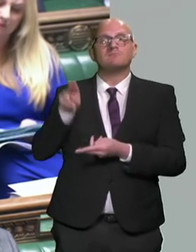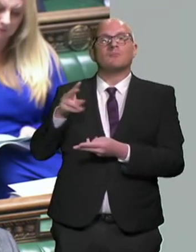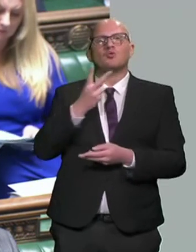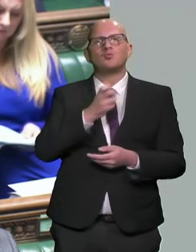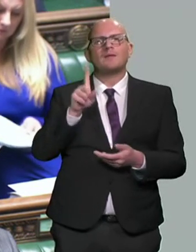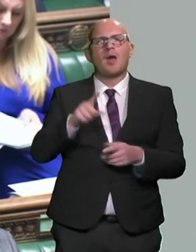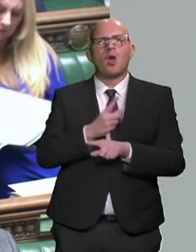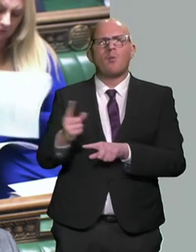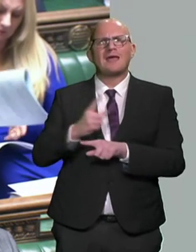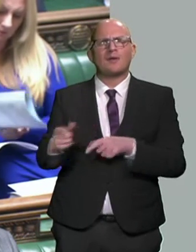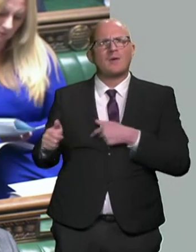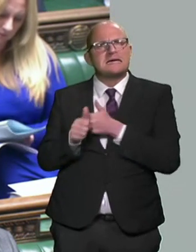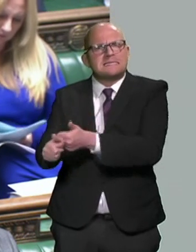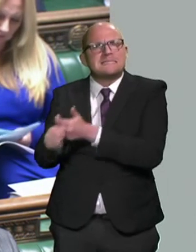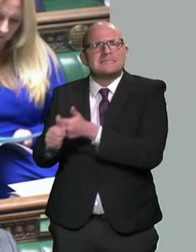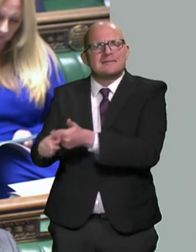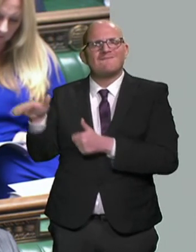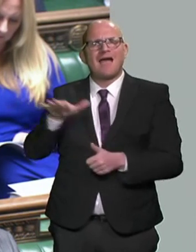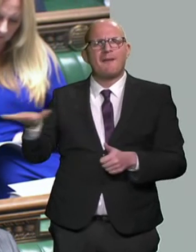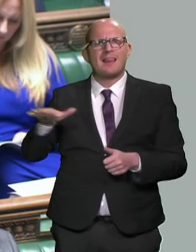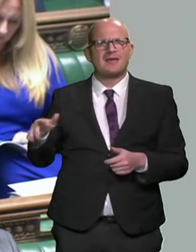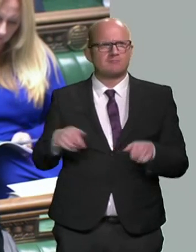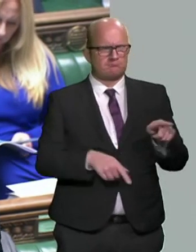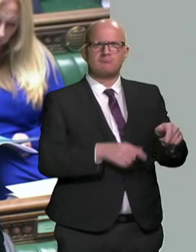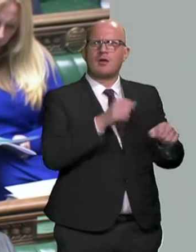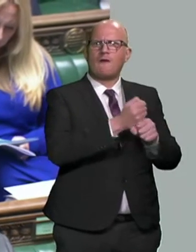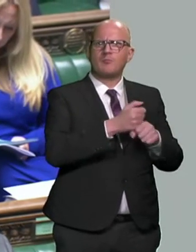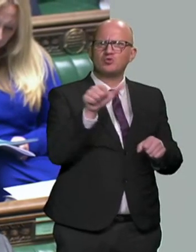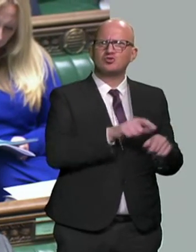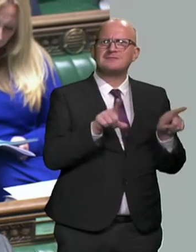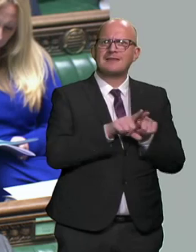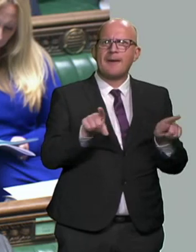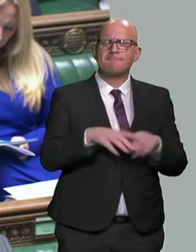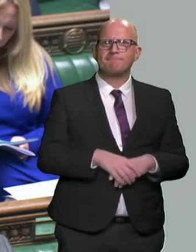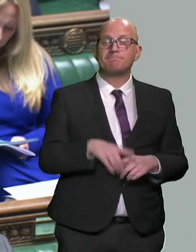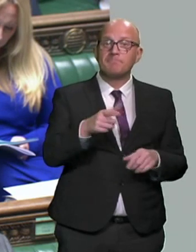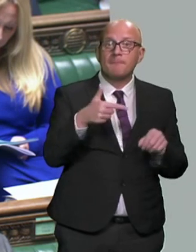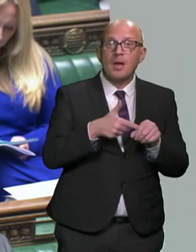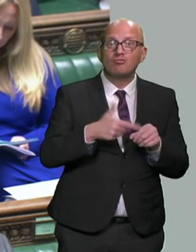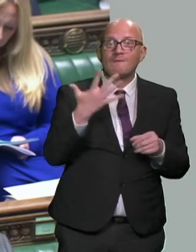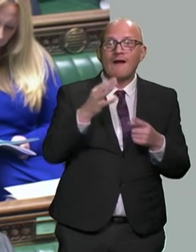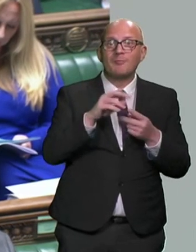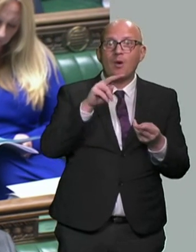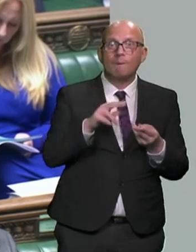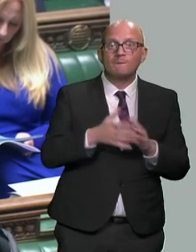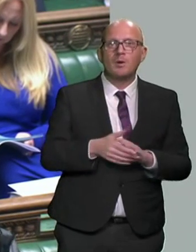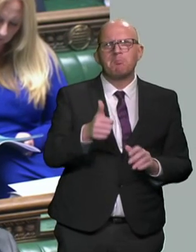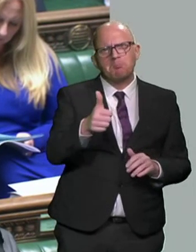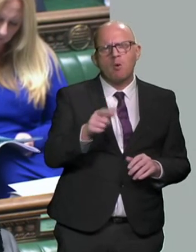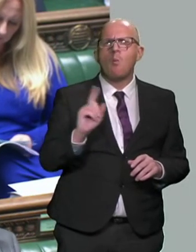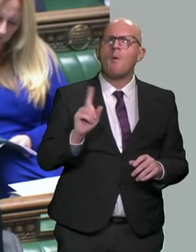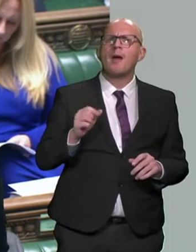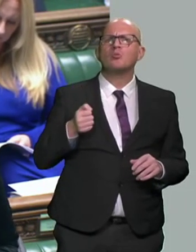This UK Government should be doing the same. Taking 5p off fuel is something, but it does not help those who are paying for trains and buses.